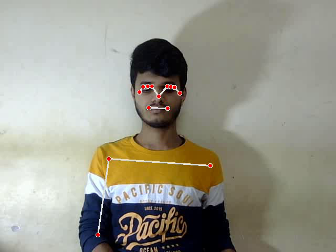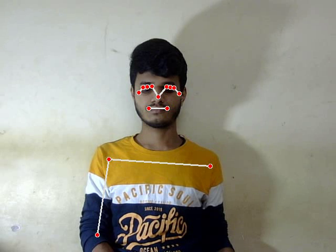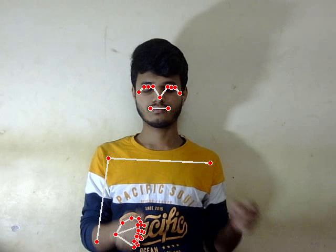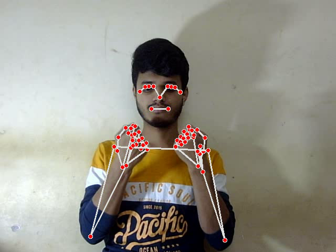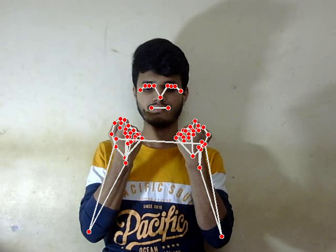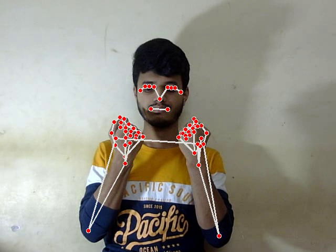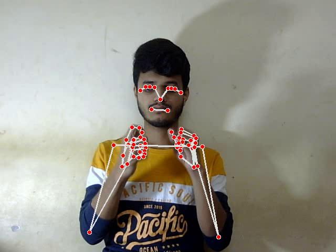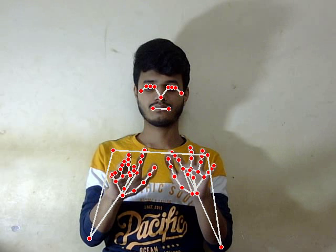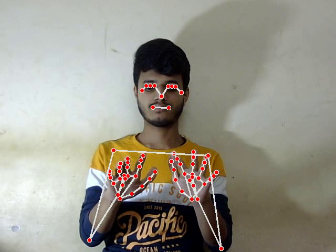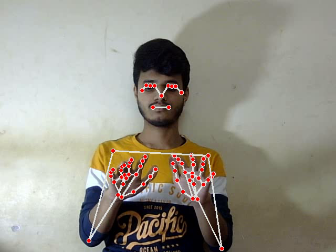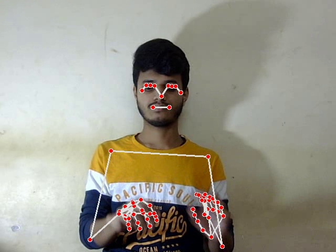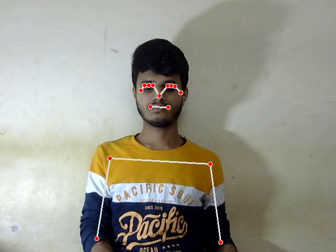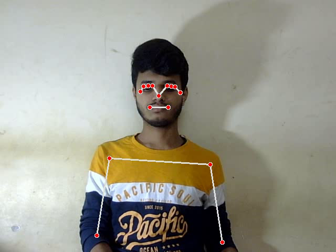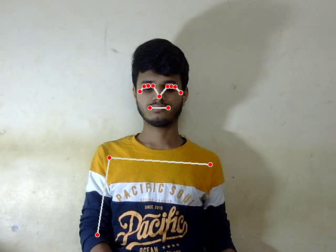finish